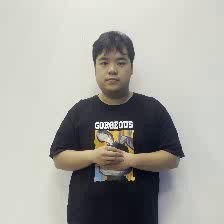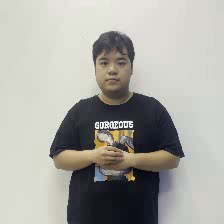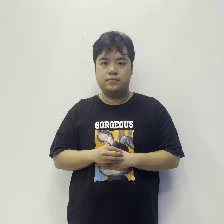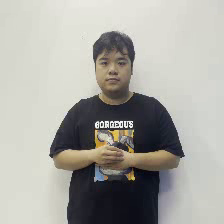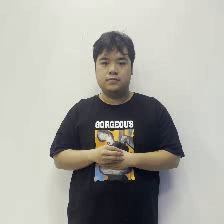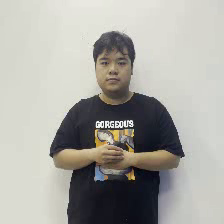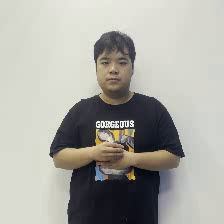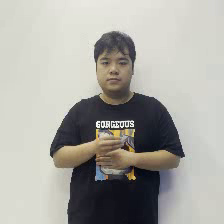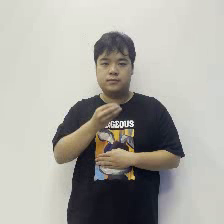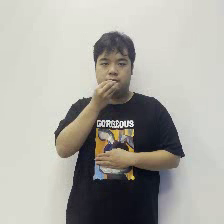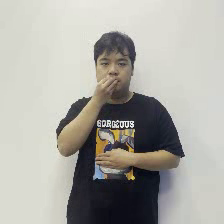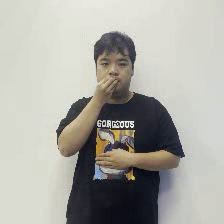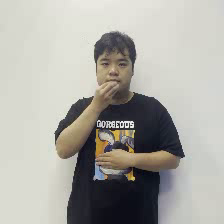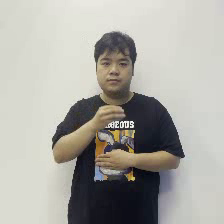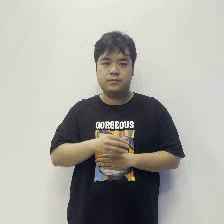Ăn